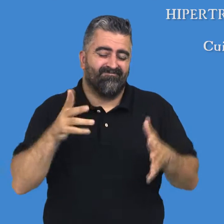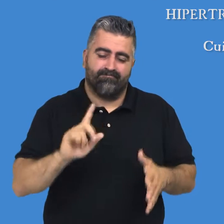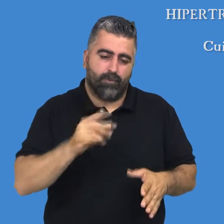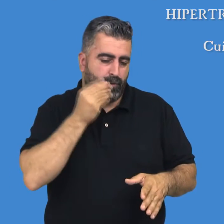no